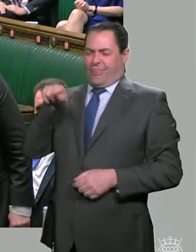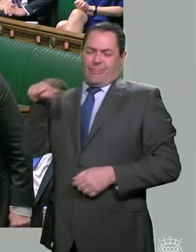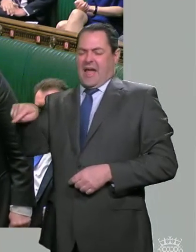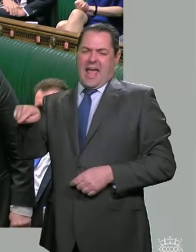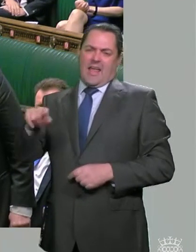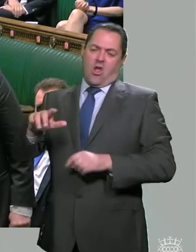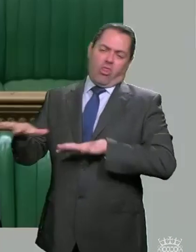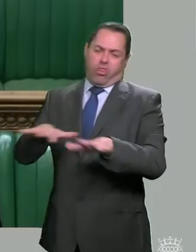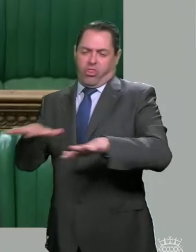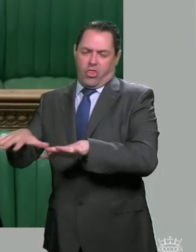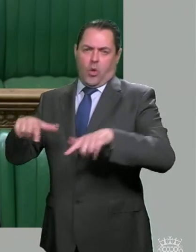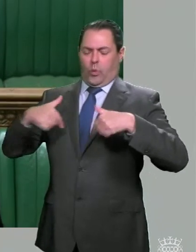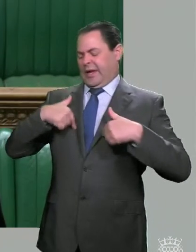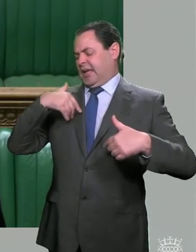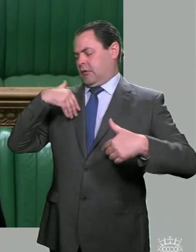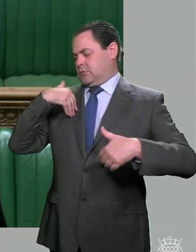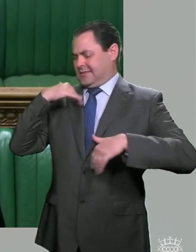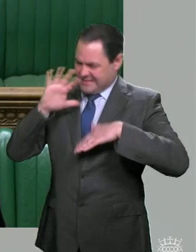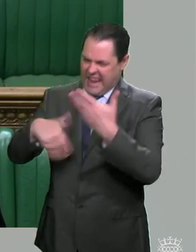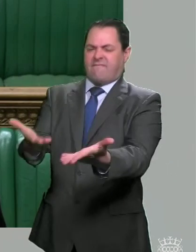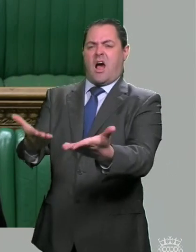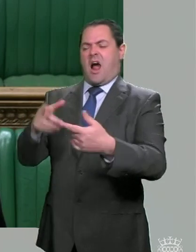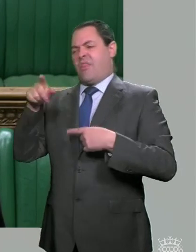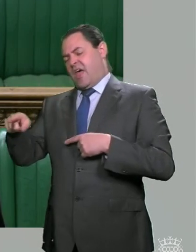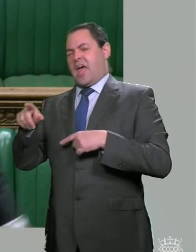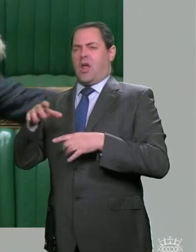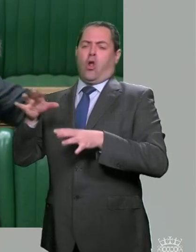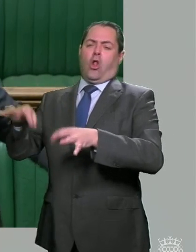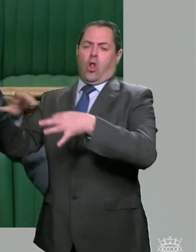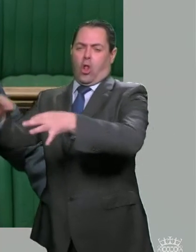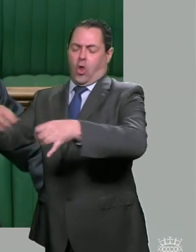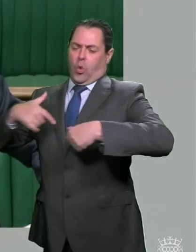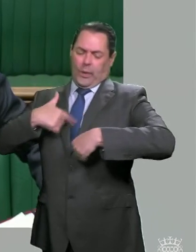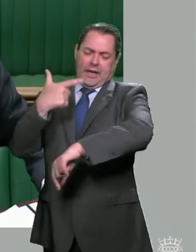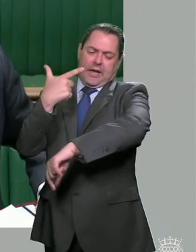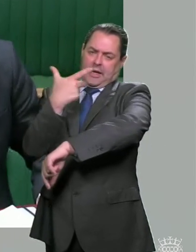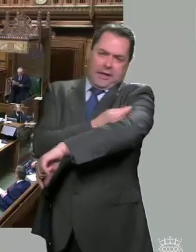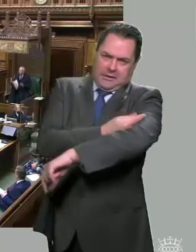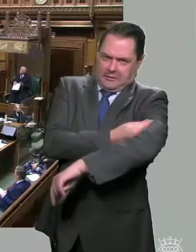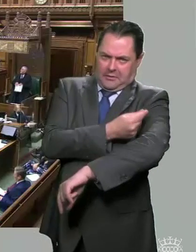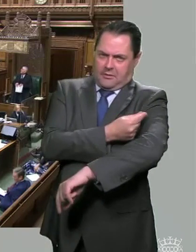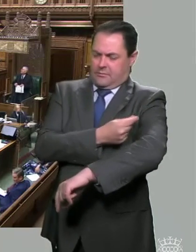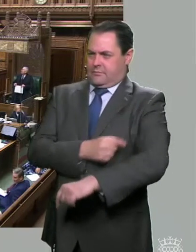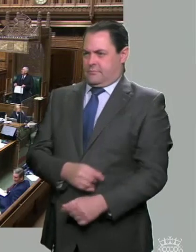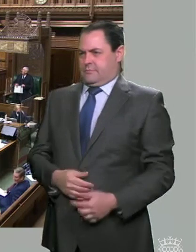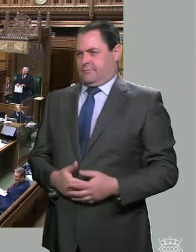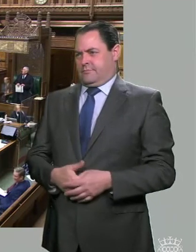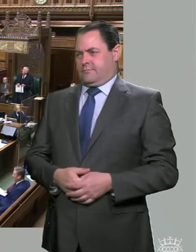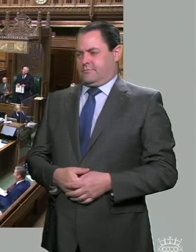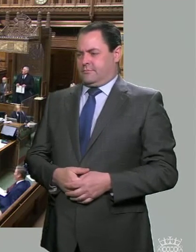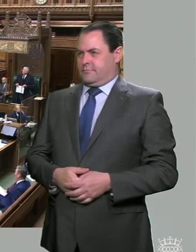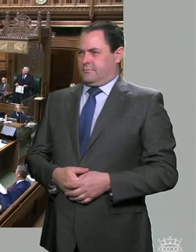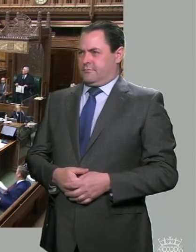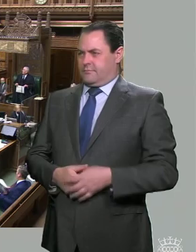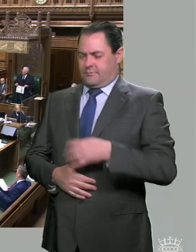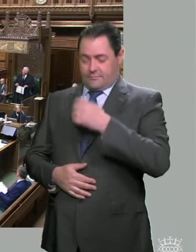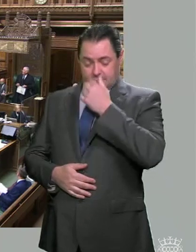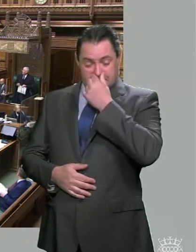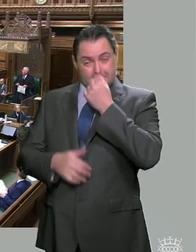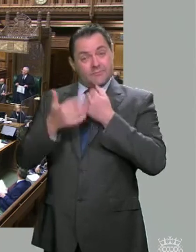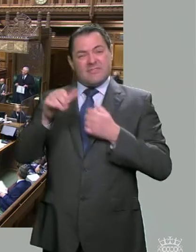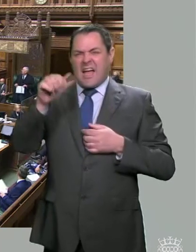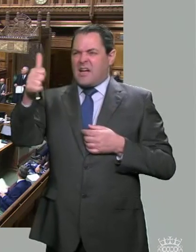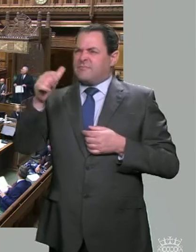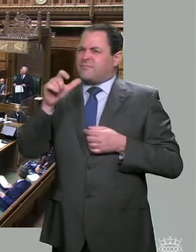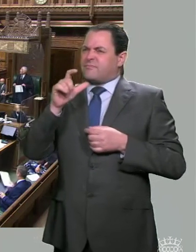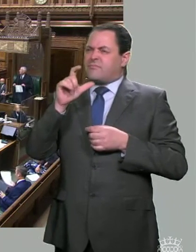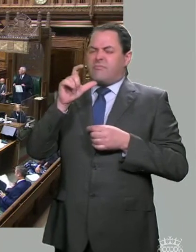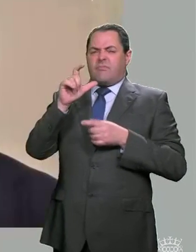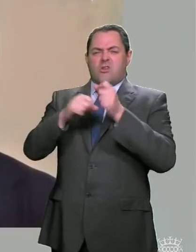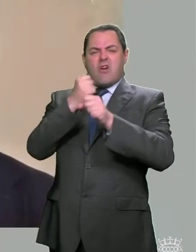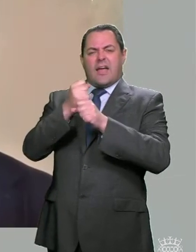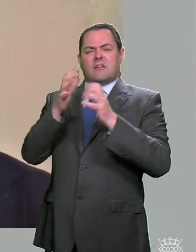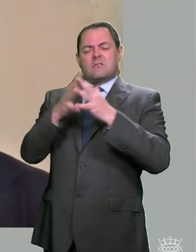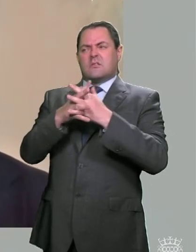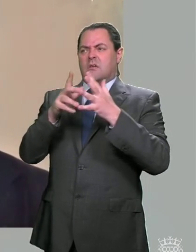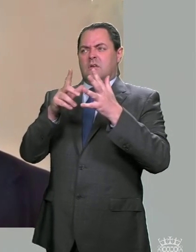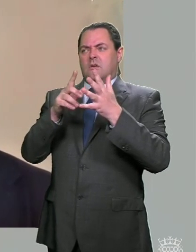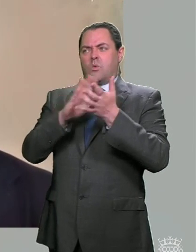They dither, we deliver. They vacillate and we vaccinate.